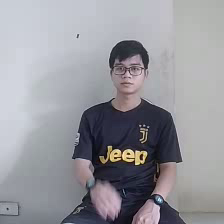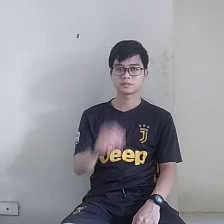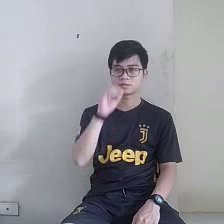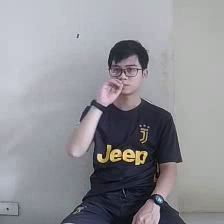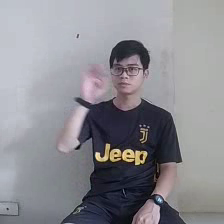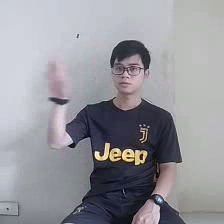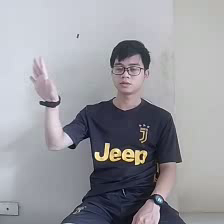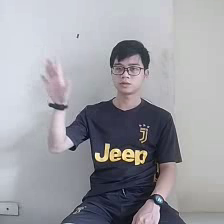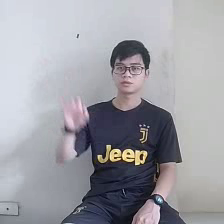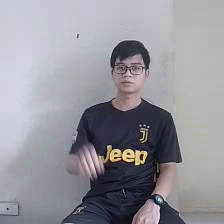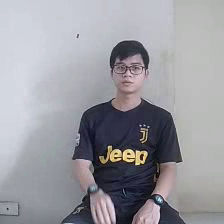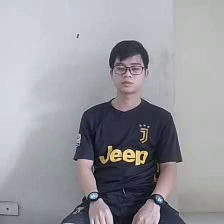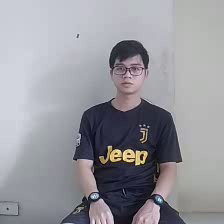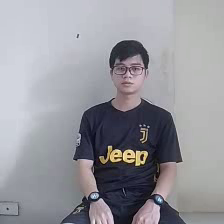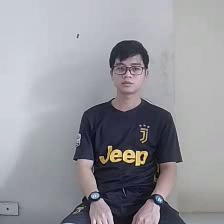Khai báo